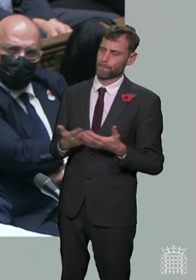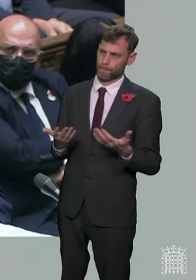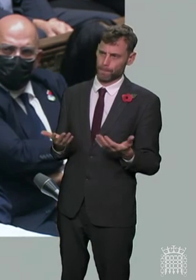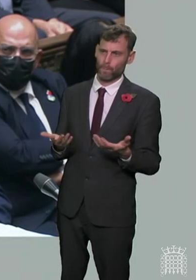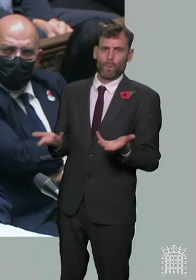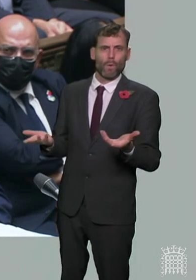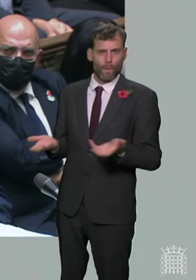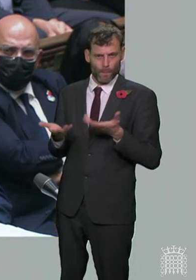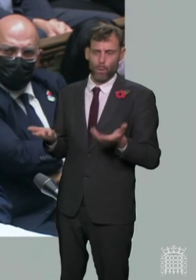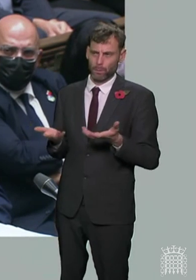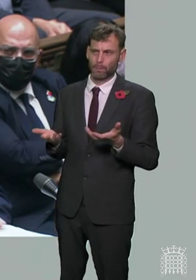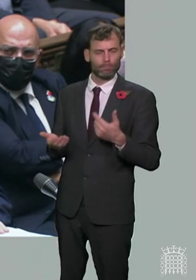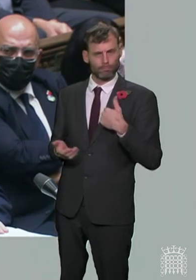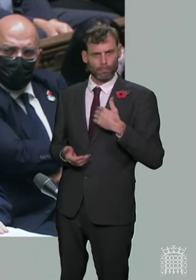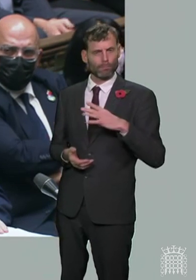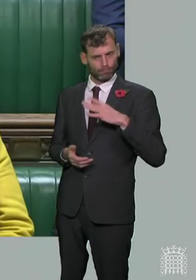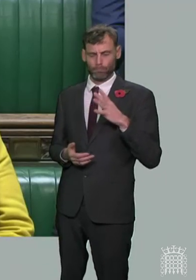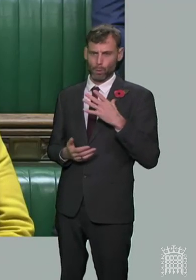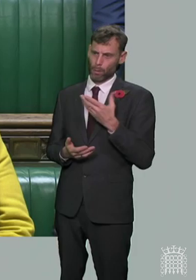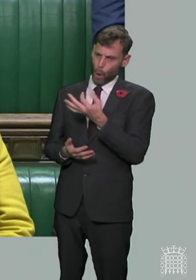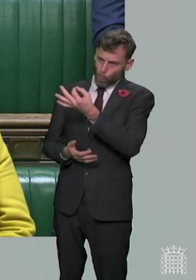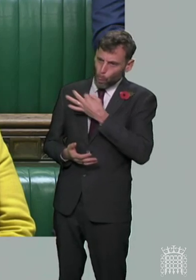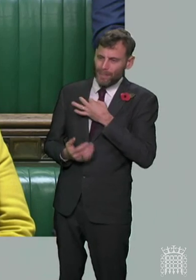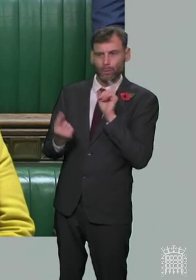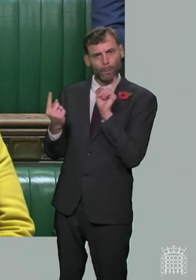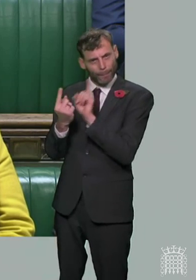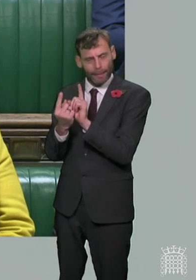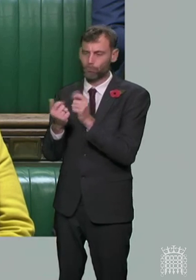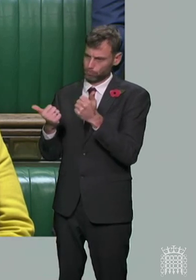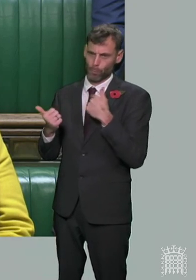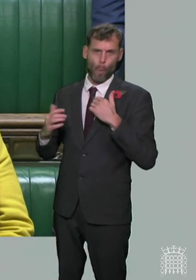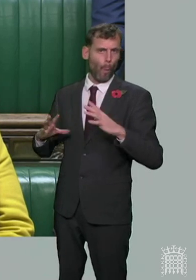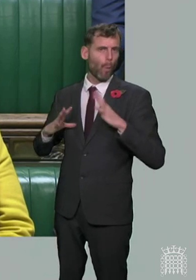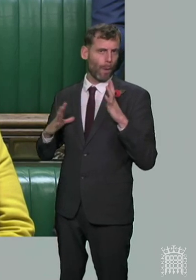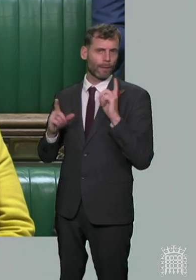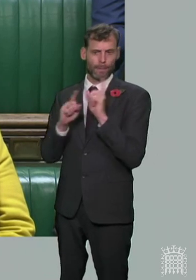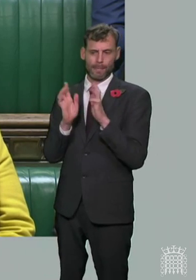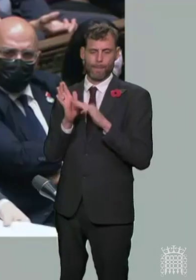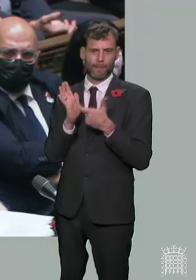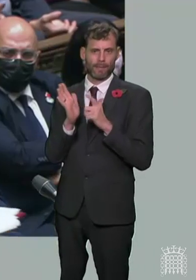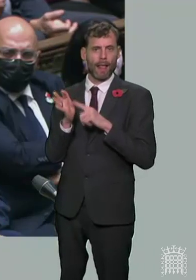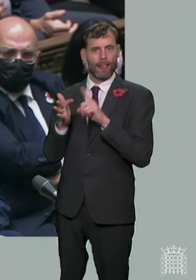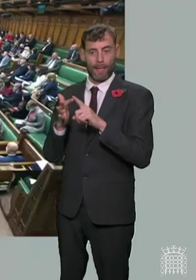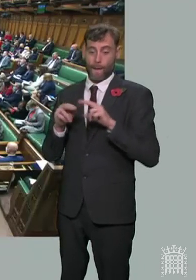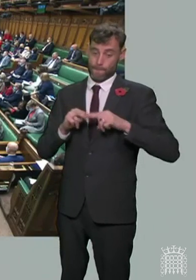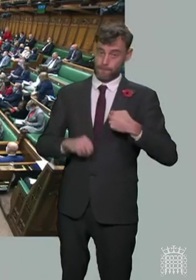Of course I will agree to my honourable Friend’s request and meet Mr Lee, father to father.